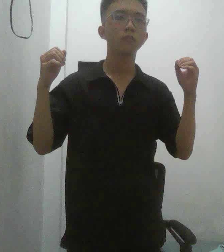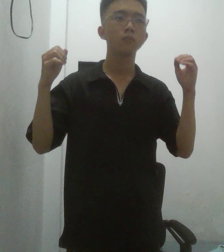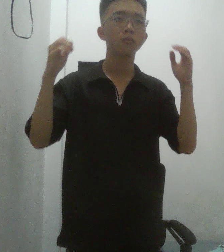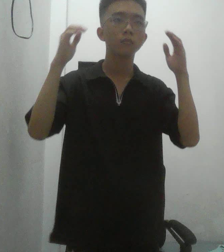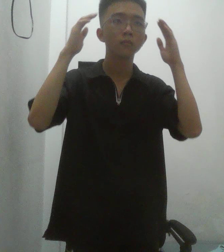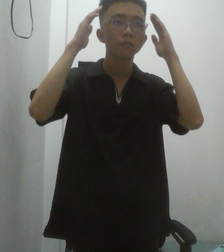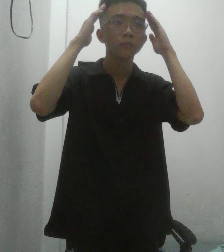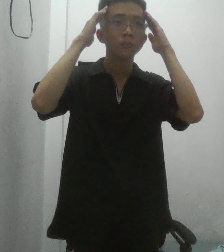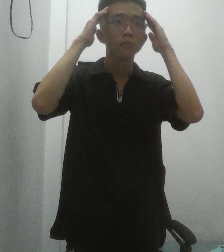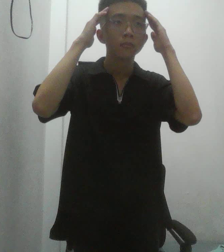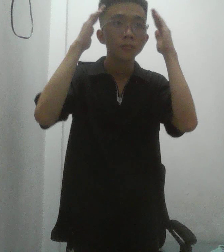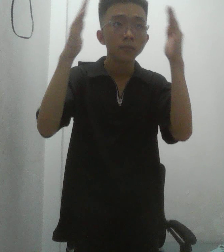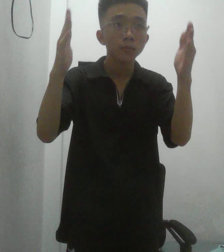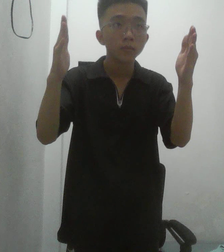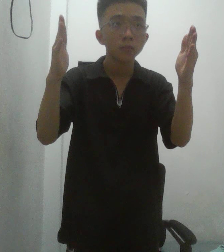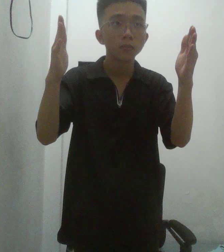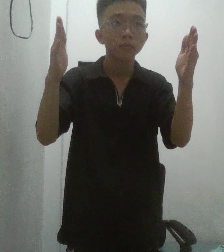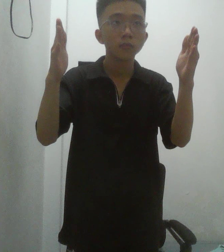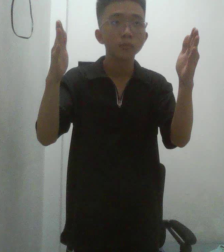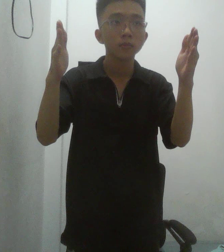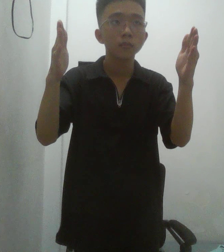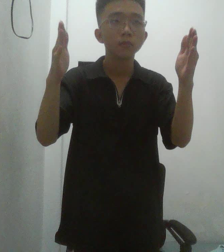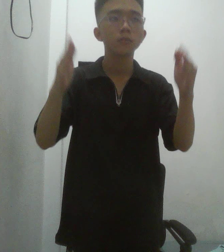quan tam